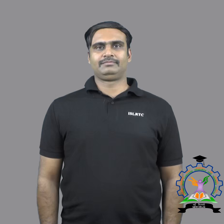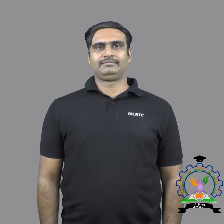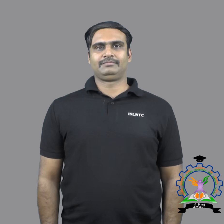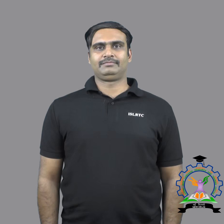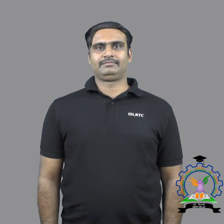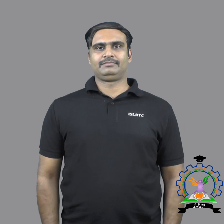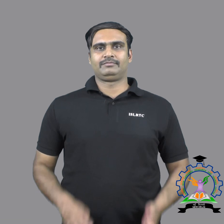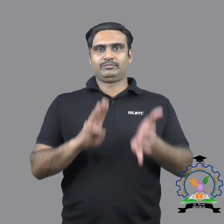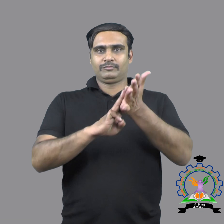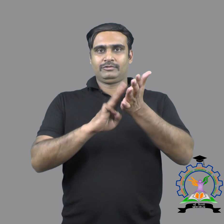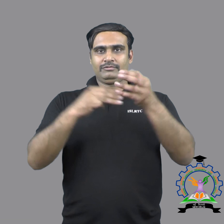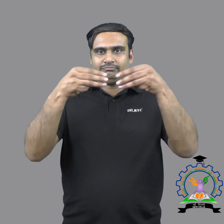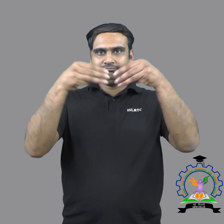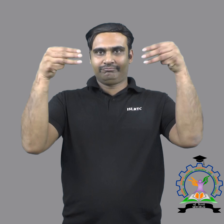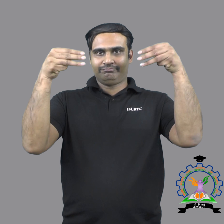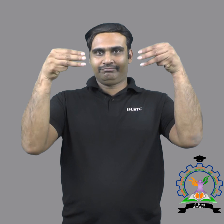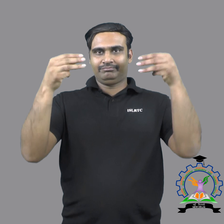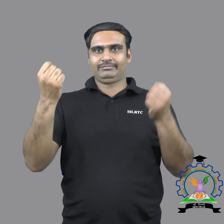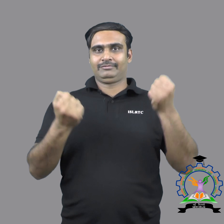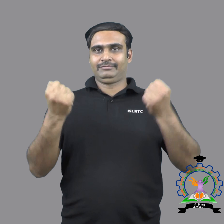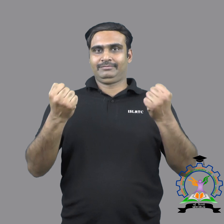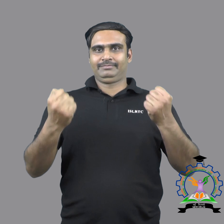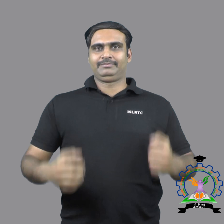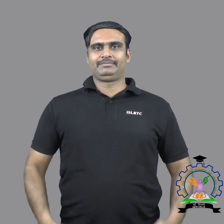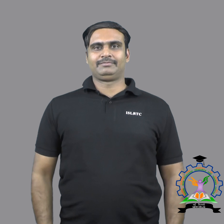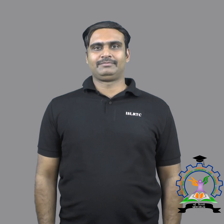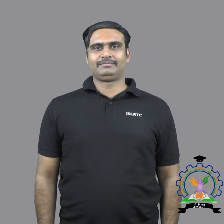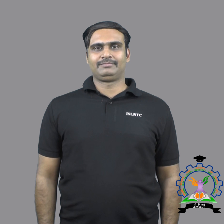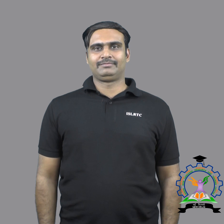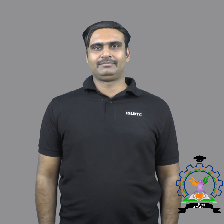Maruti Car